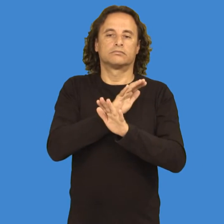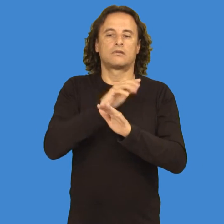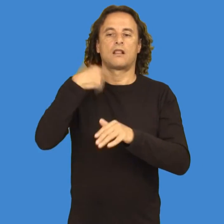despues